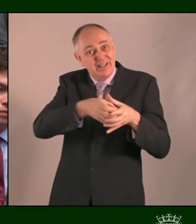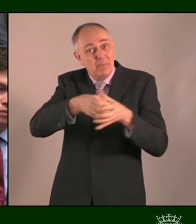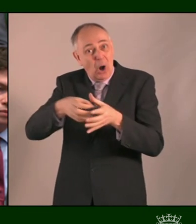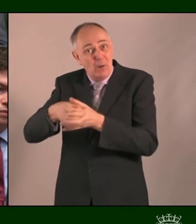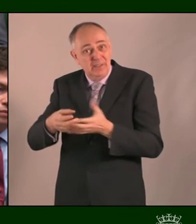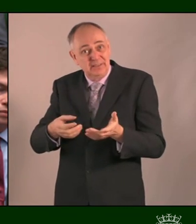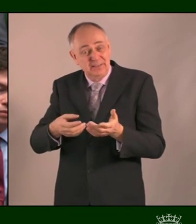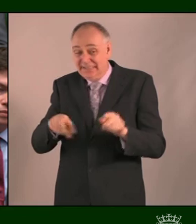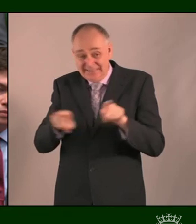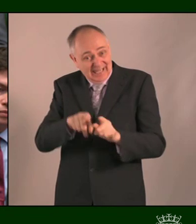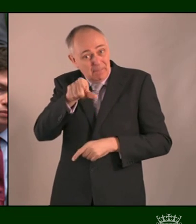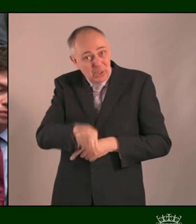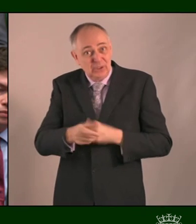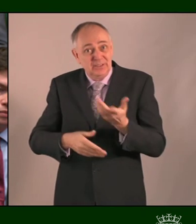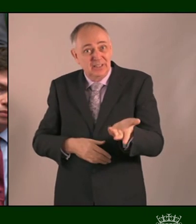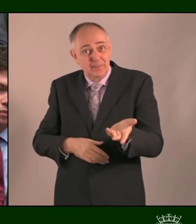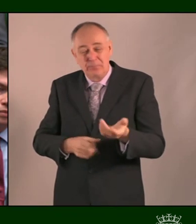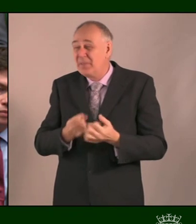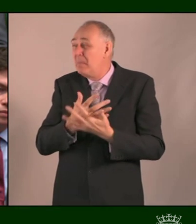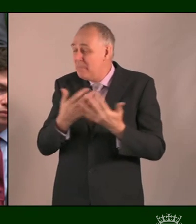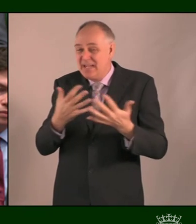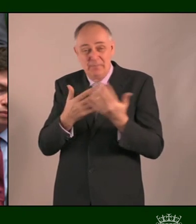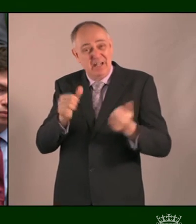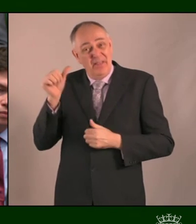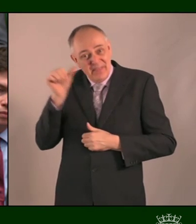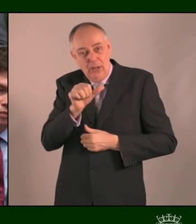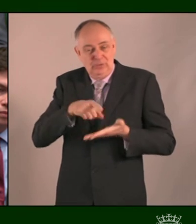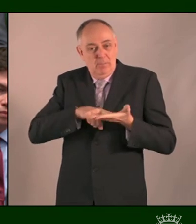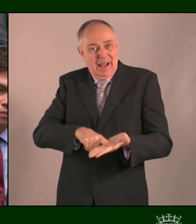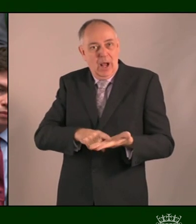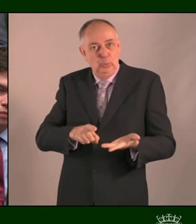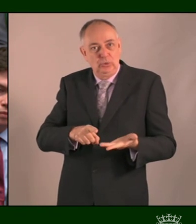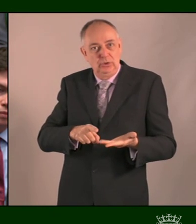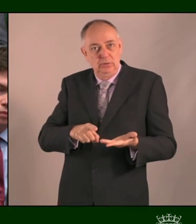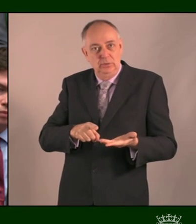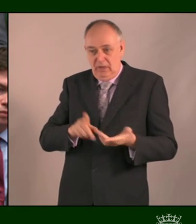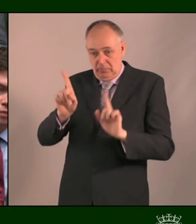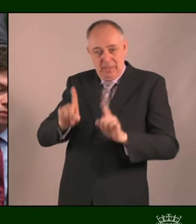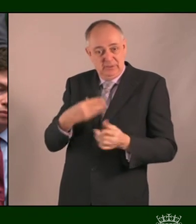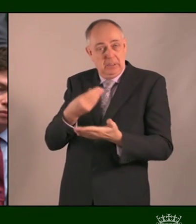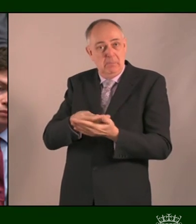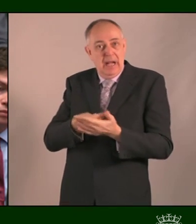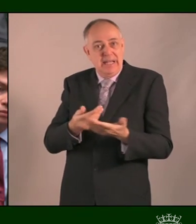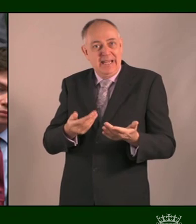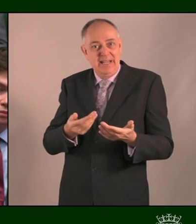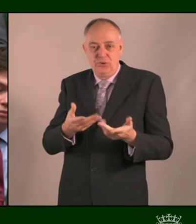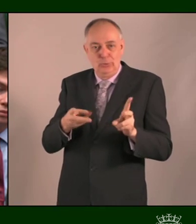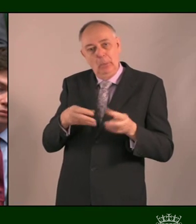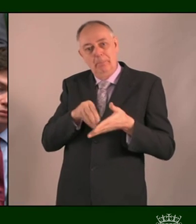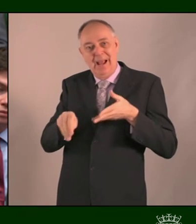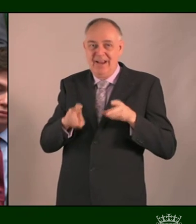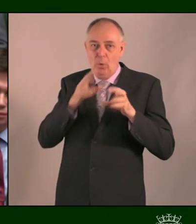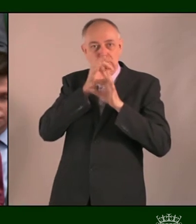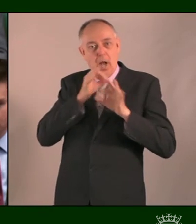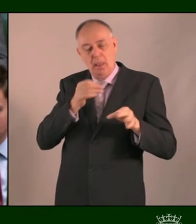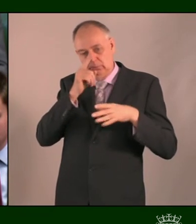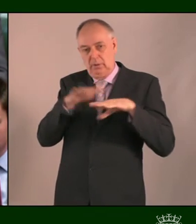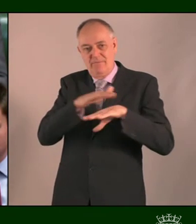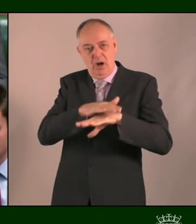On each occasion, tens of thousands of pounds of hard-earned taxpayers’ money has been spaffed up the wall to buy their silence.